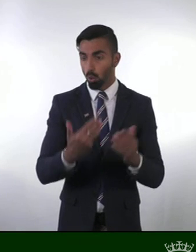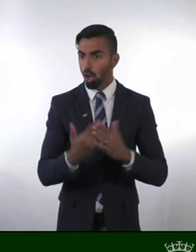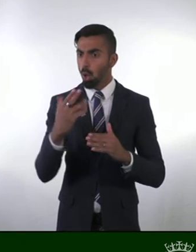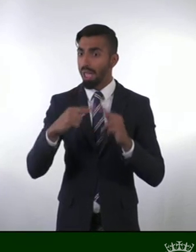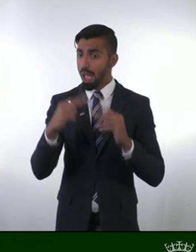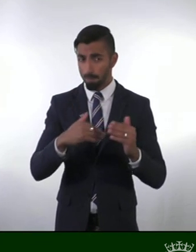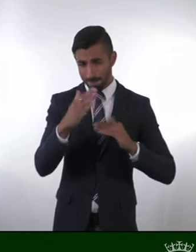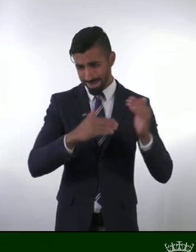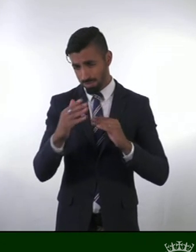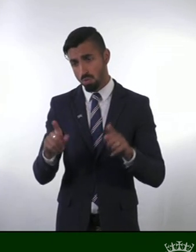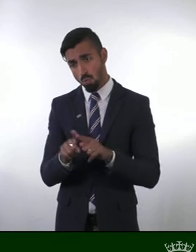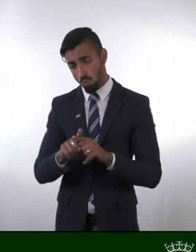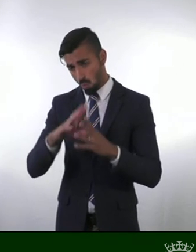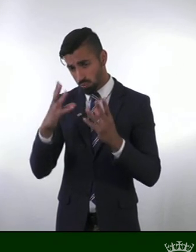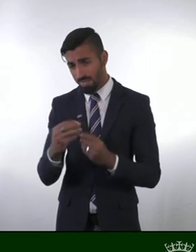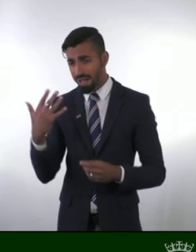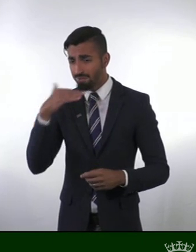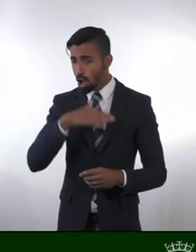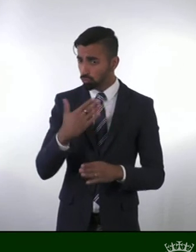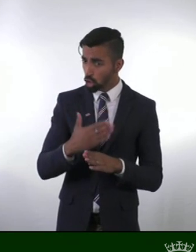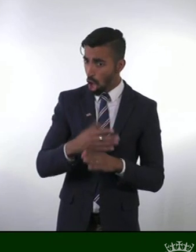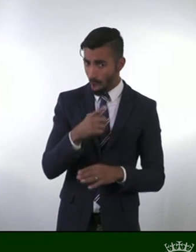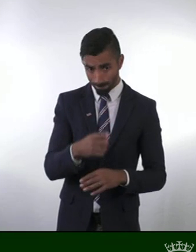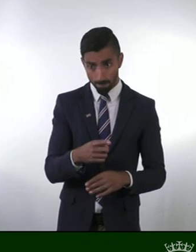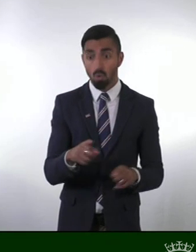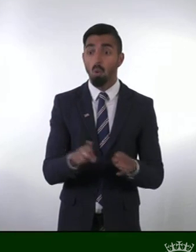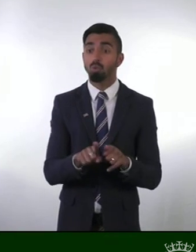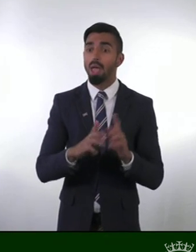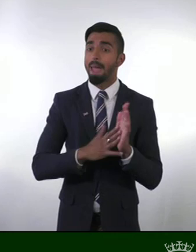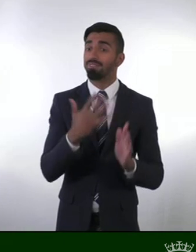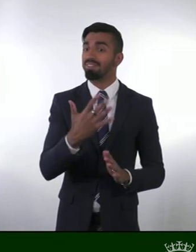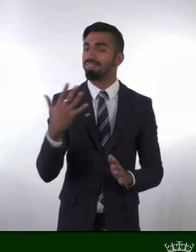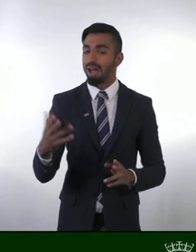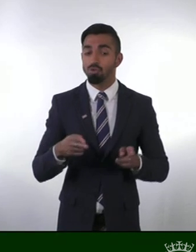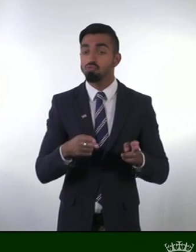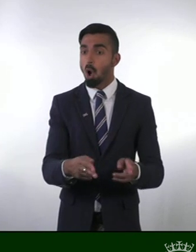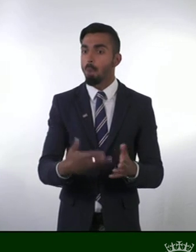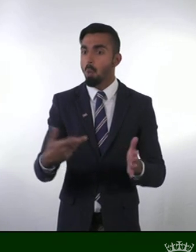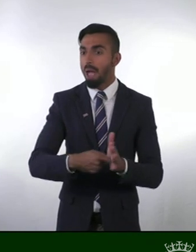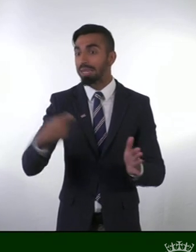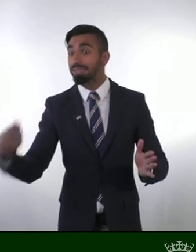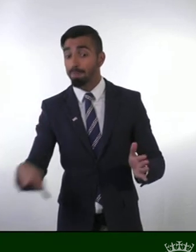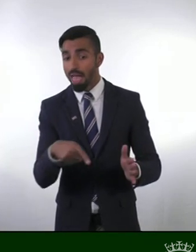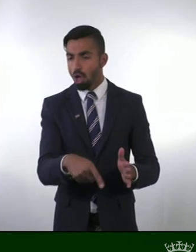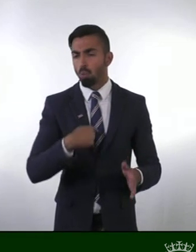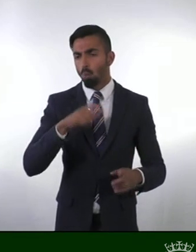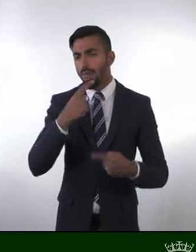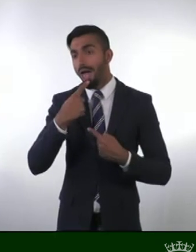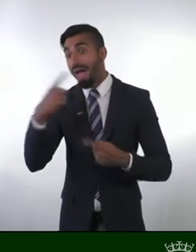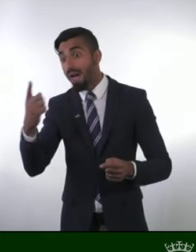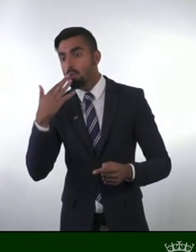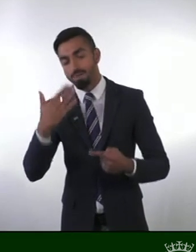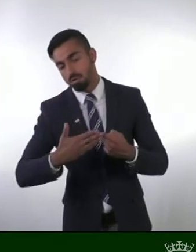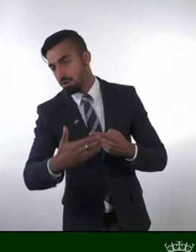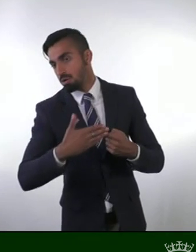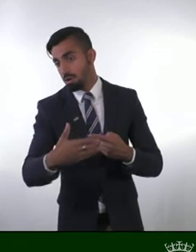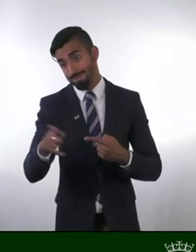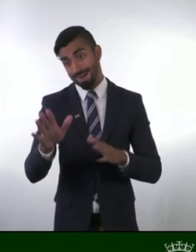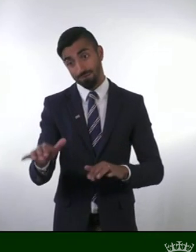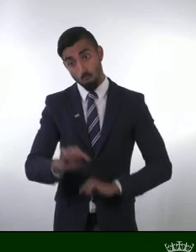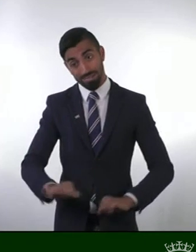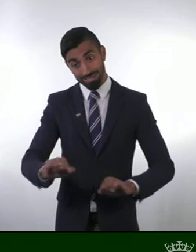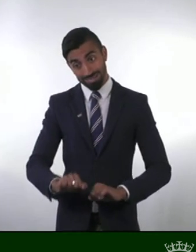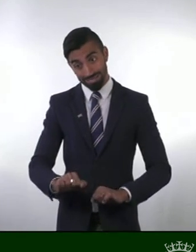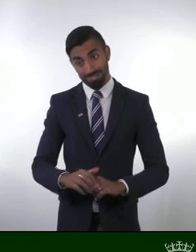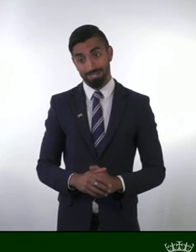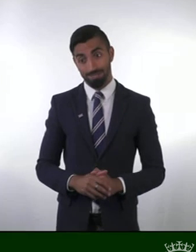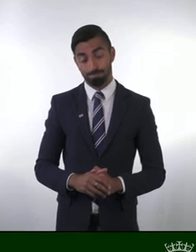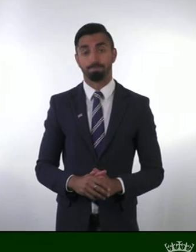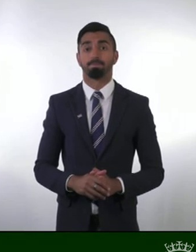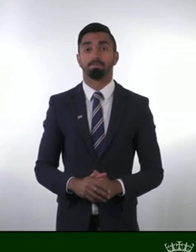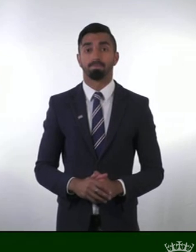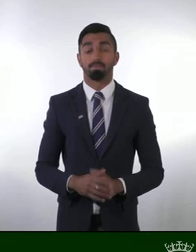As for further expansion of the M55, my honourable Friend will have to wait, but there will be further announcements in due course.